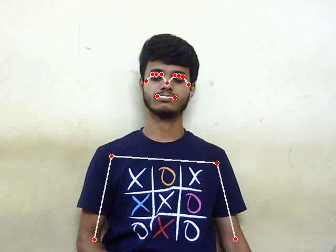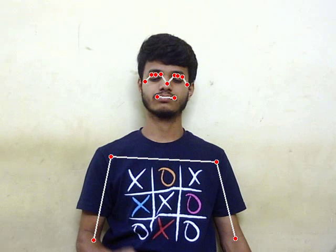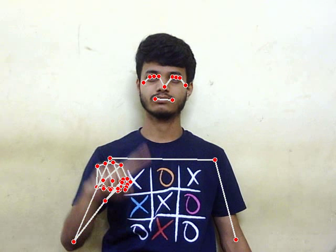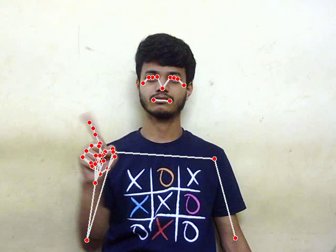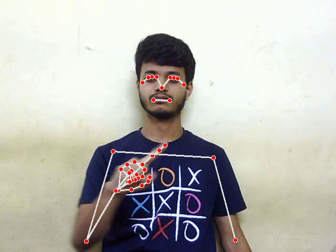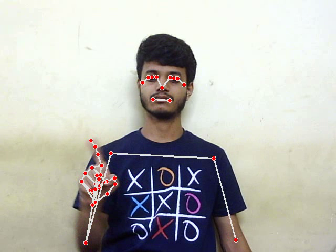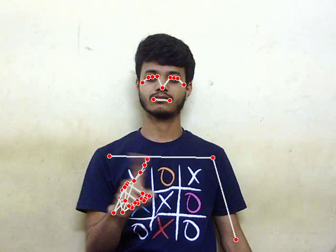where